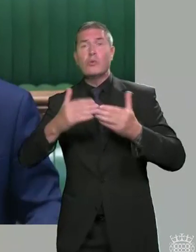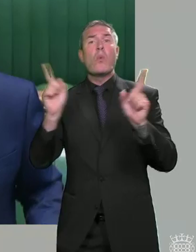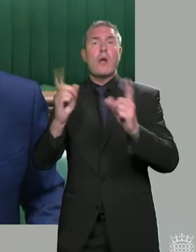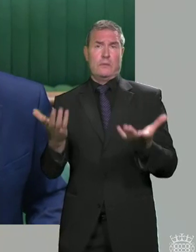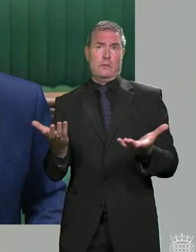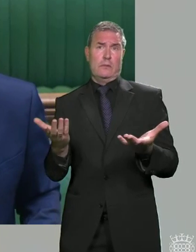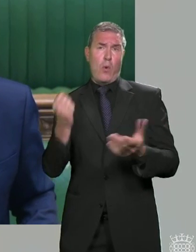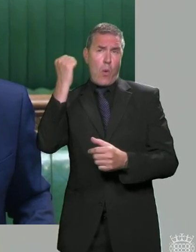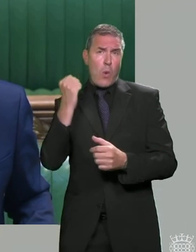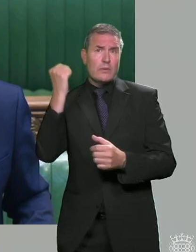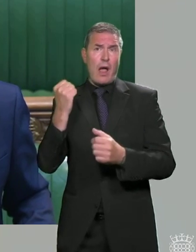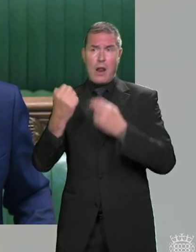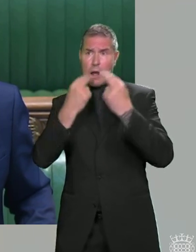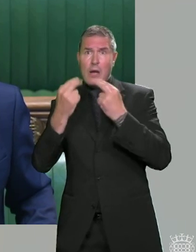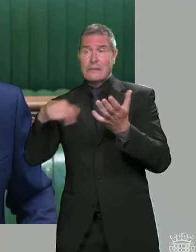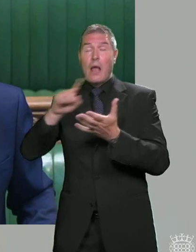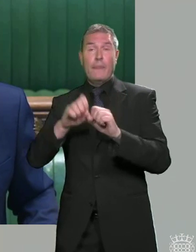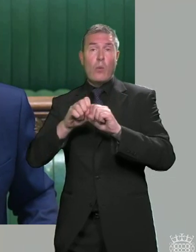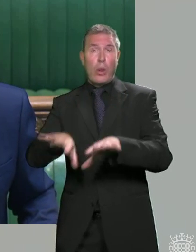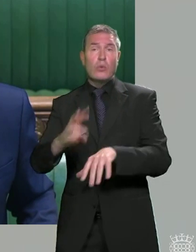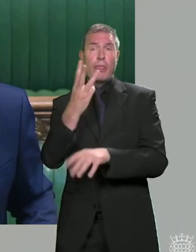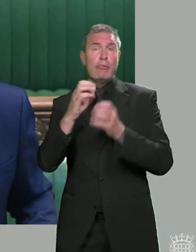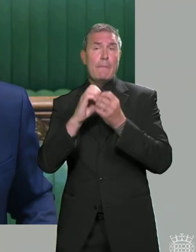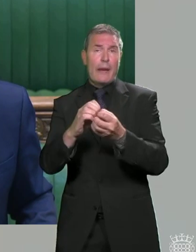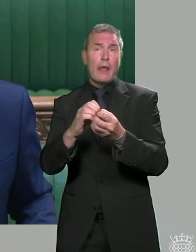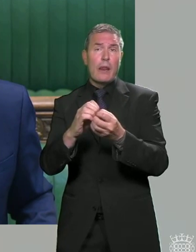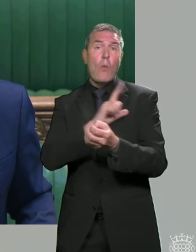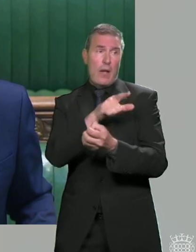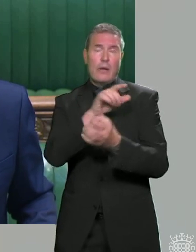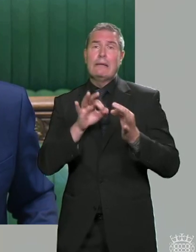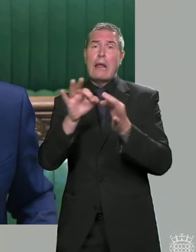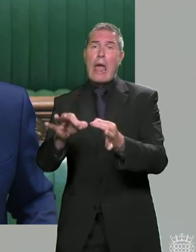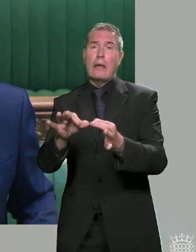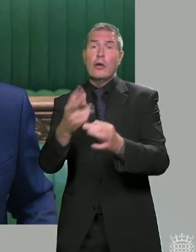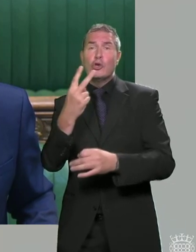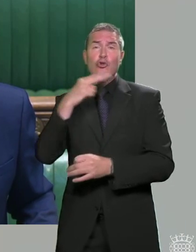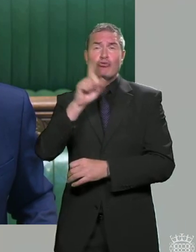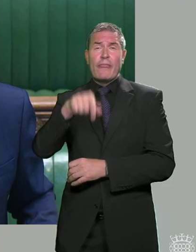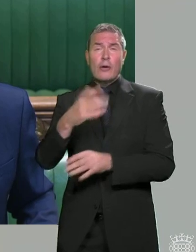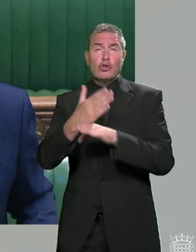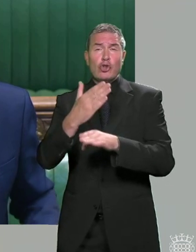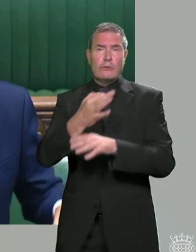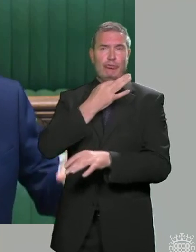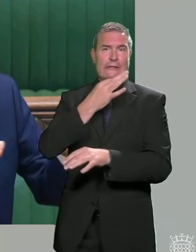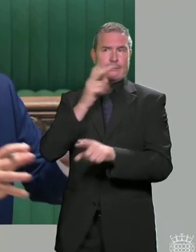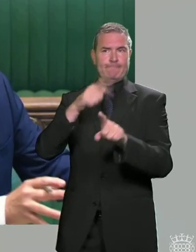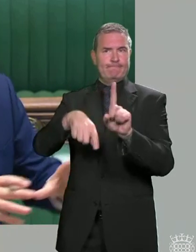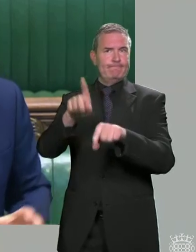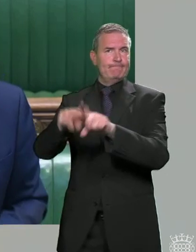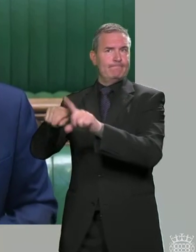UKHospitality says that the sector will lose £3 billion because of the delay and that 200,000 jobs could be at risk.